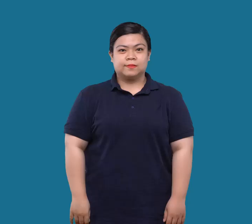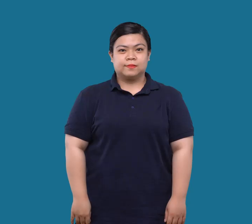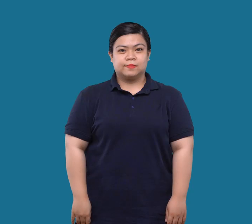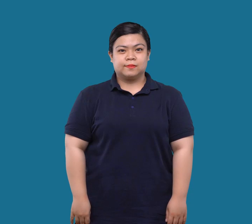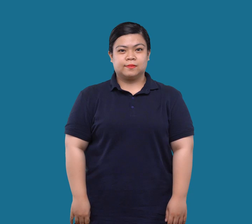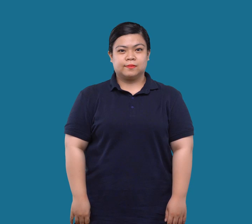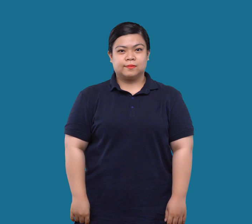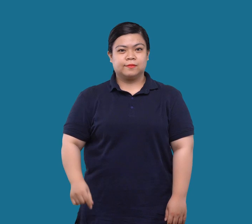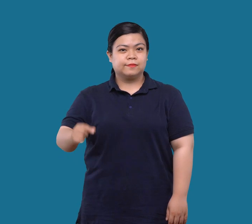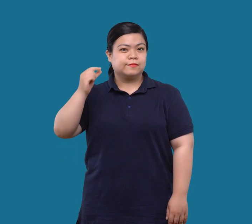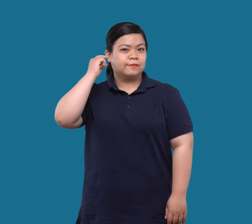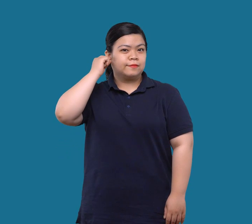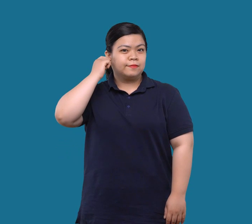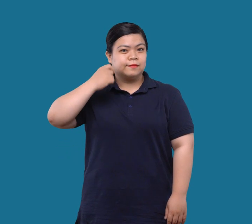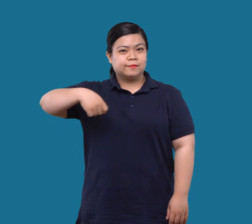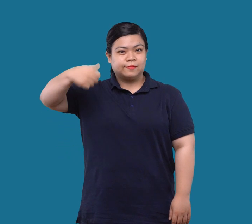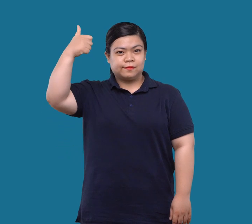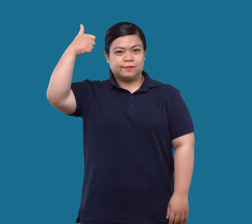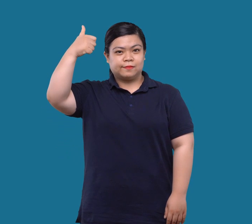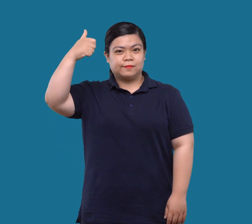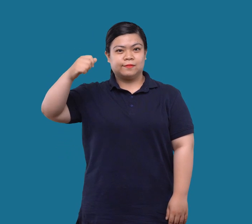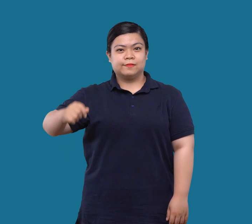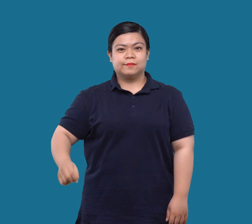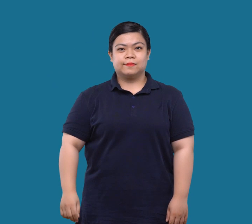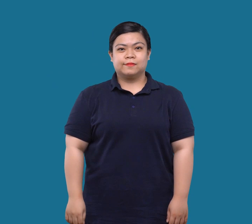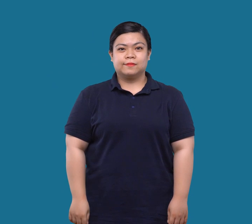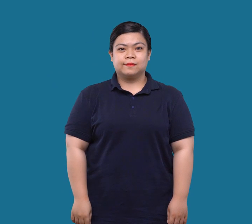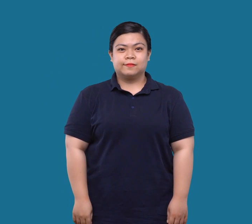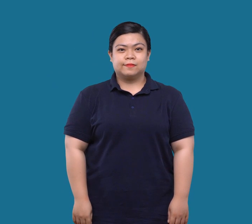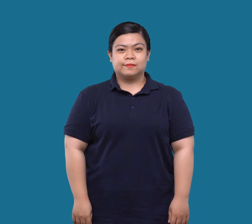chị